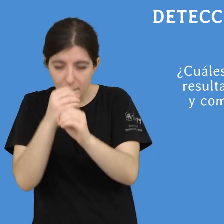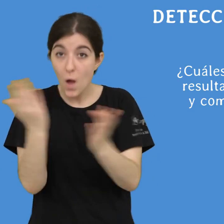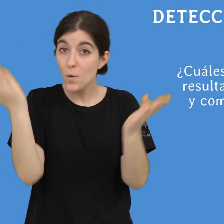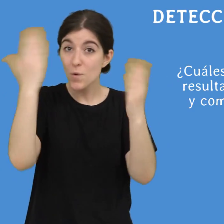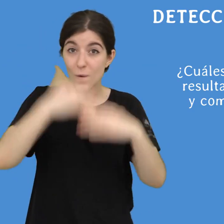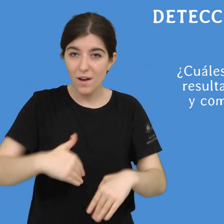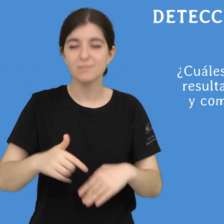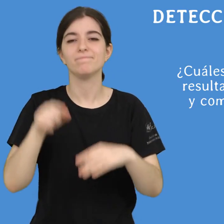haber no